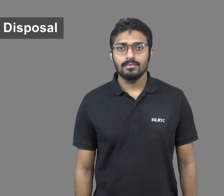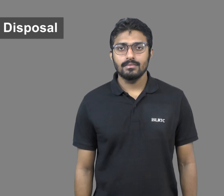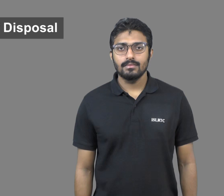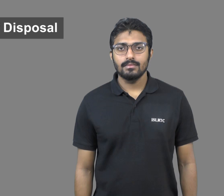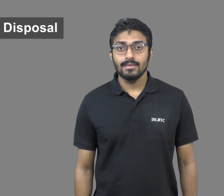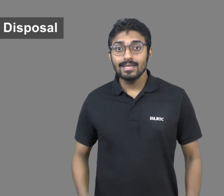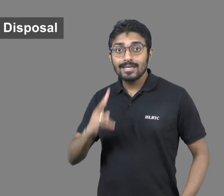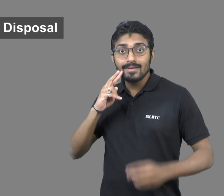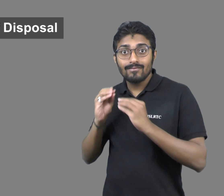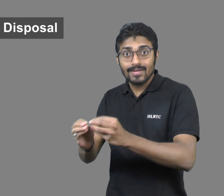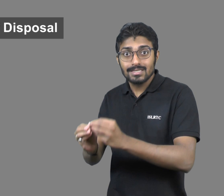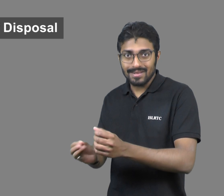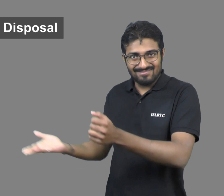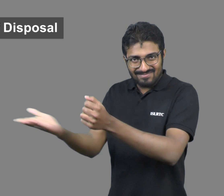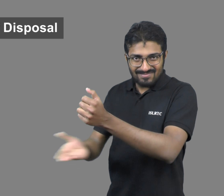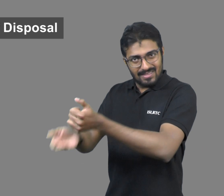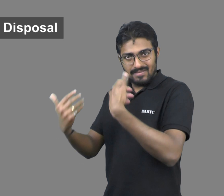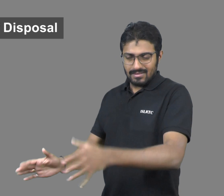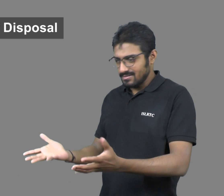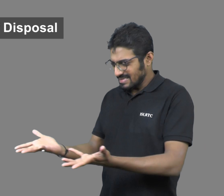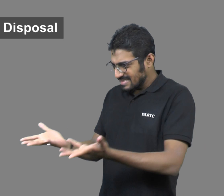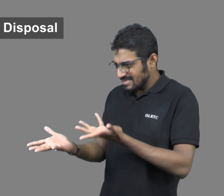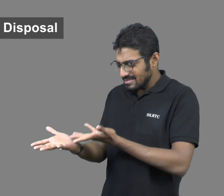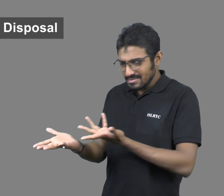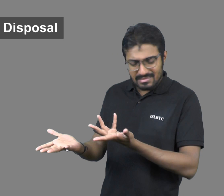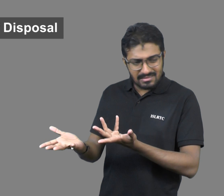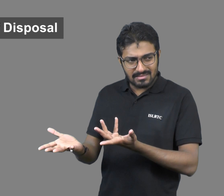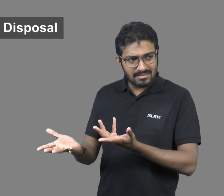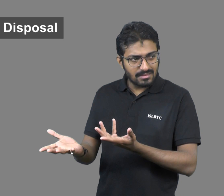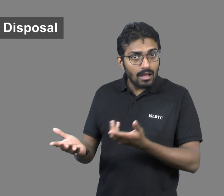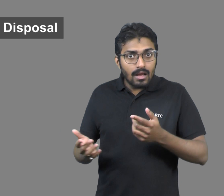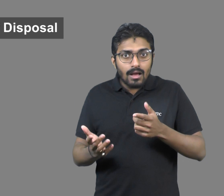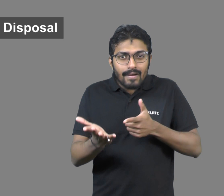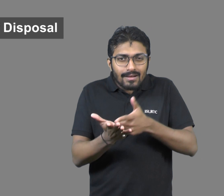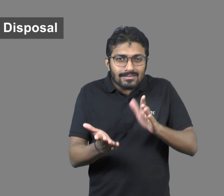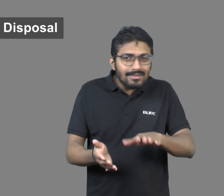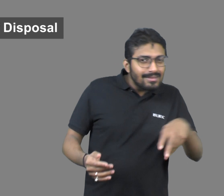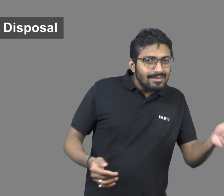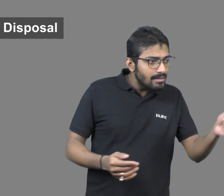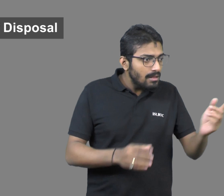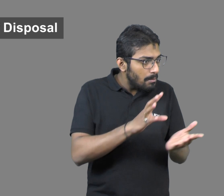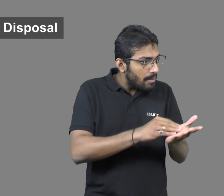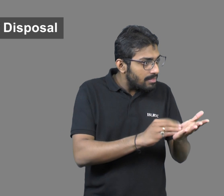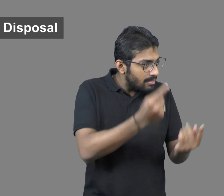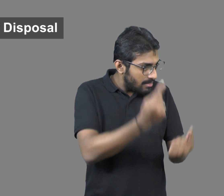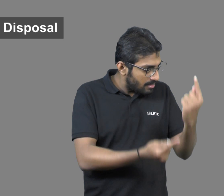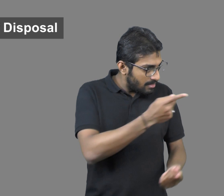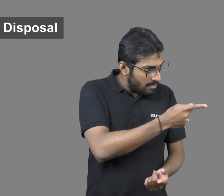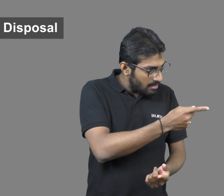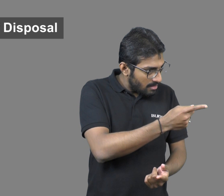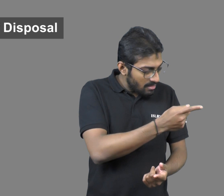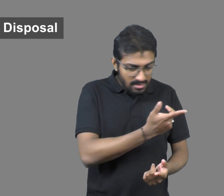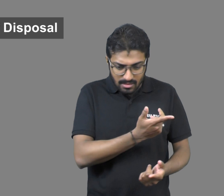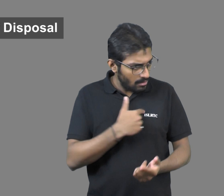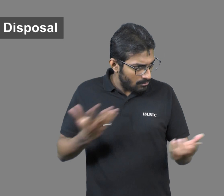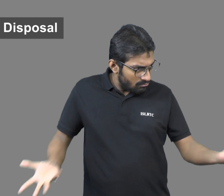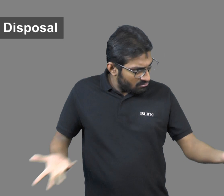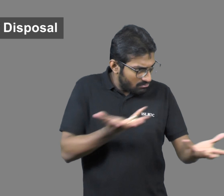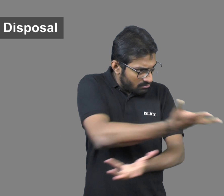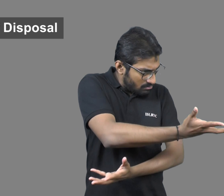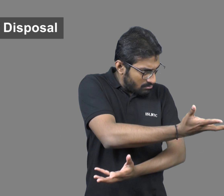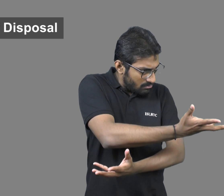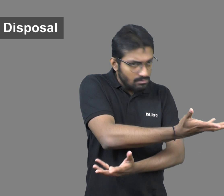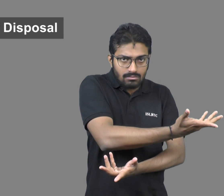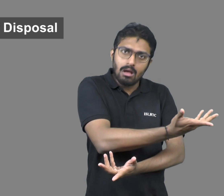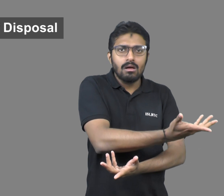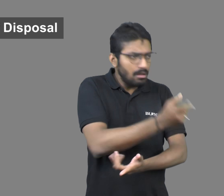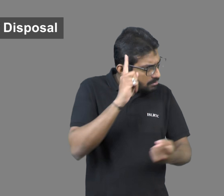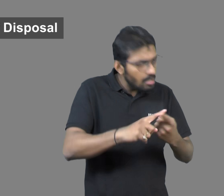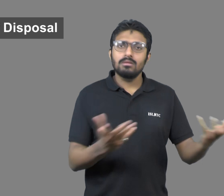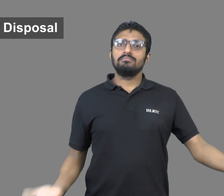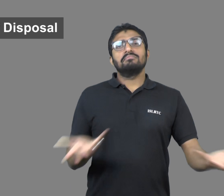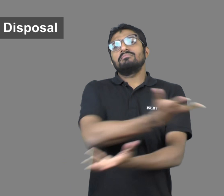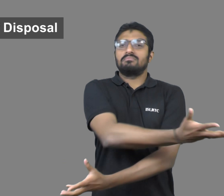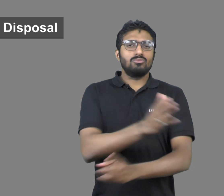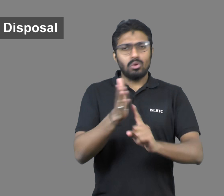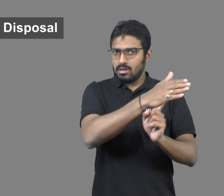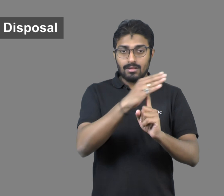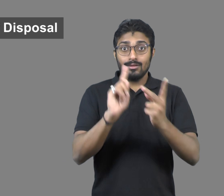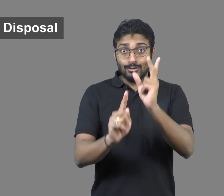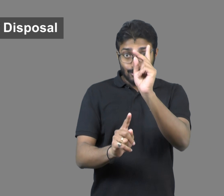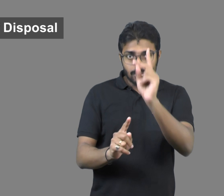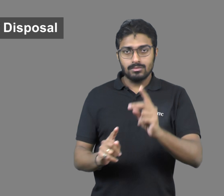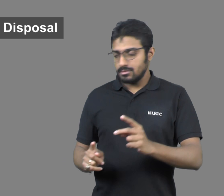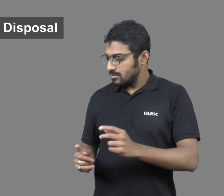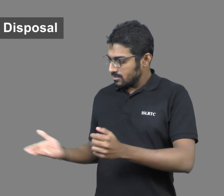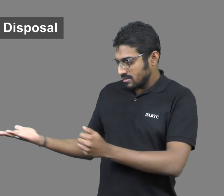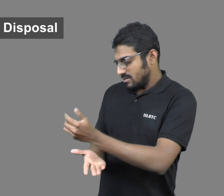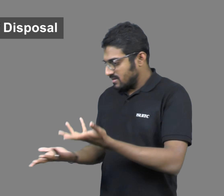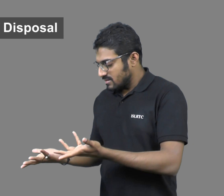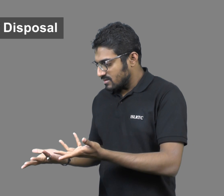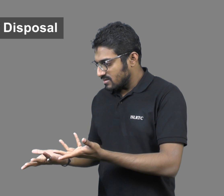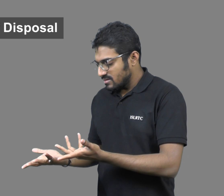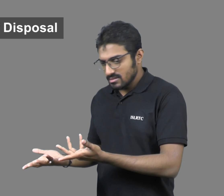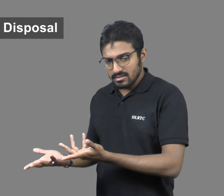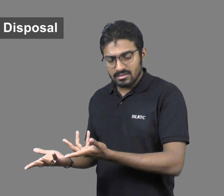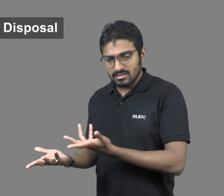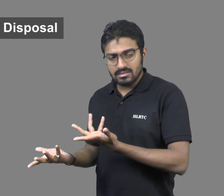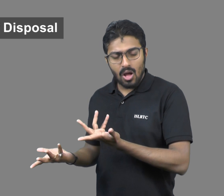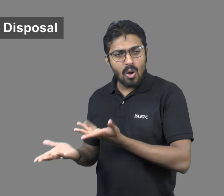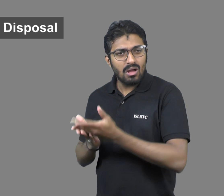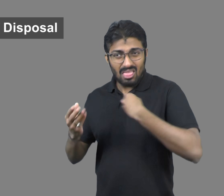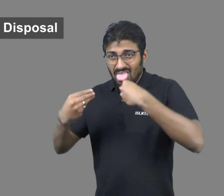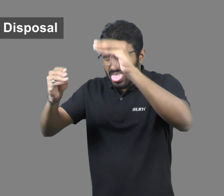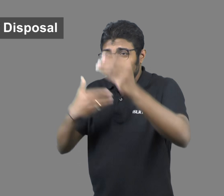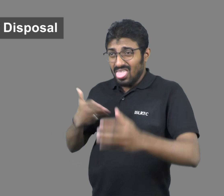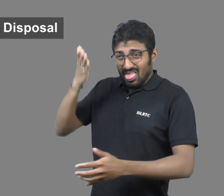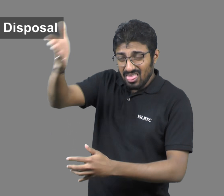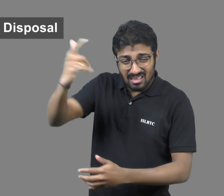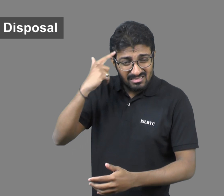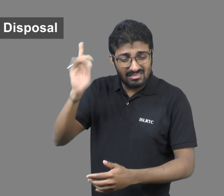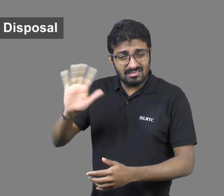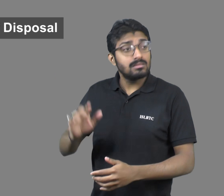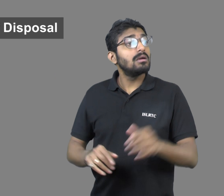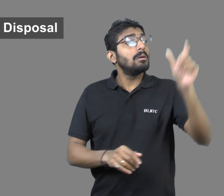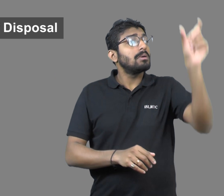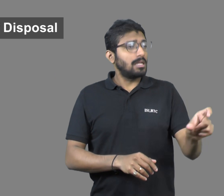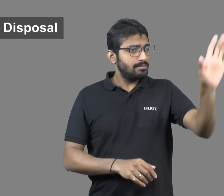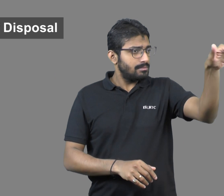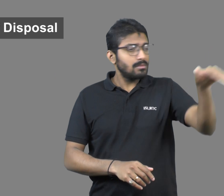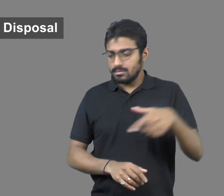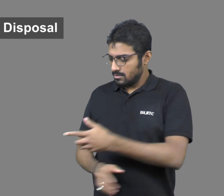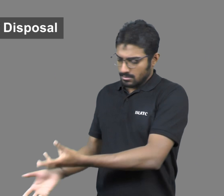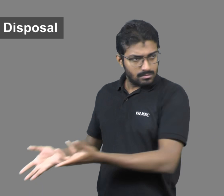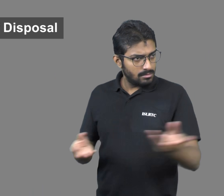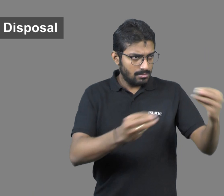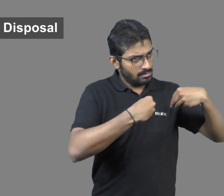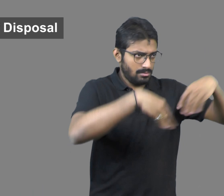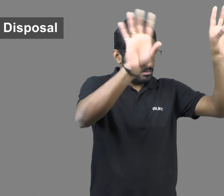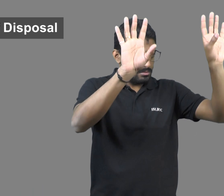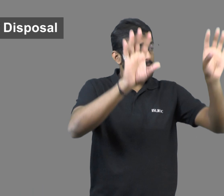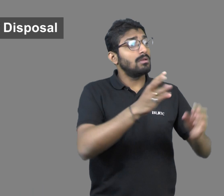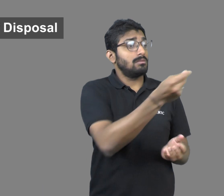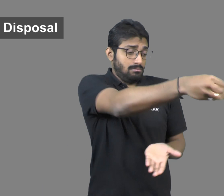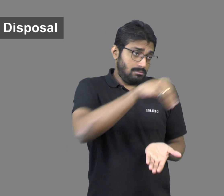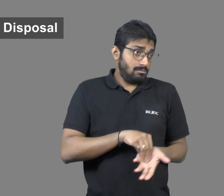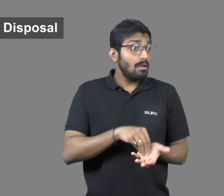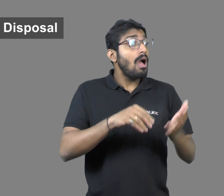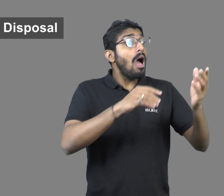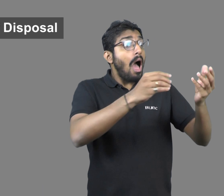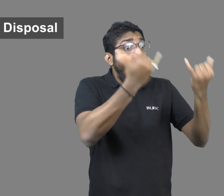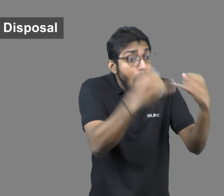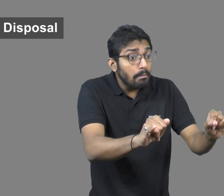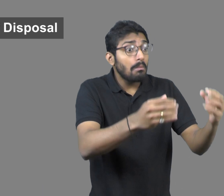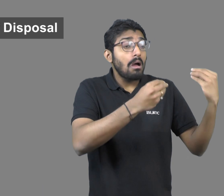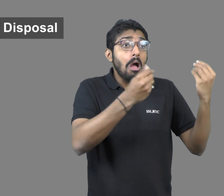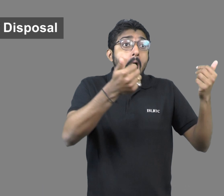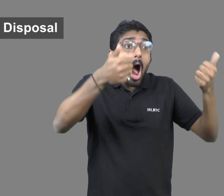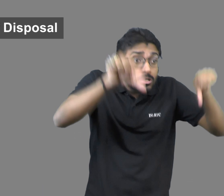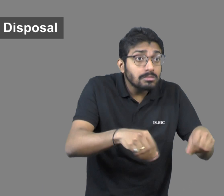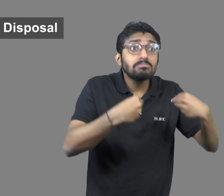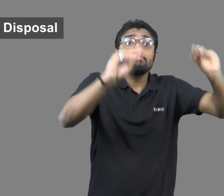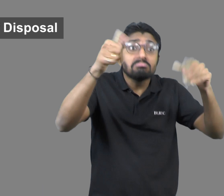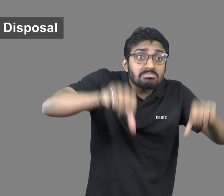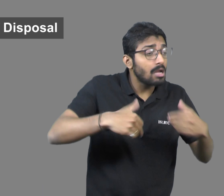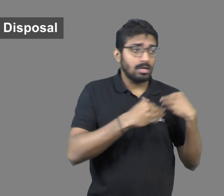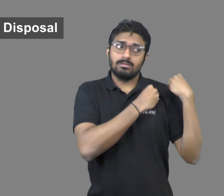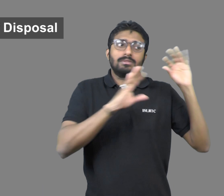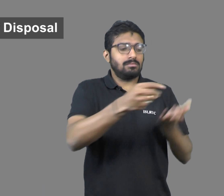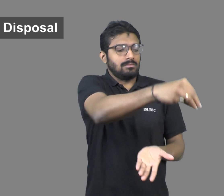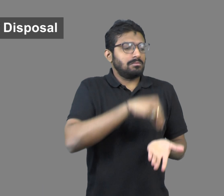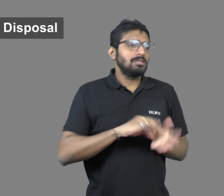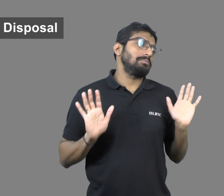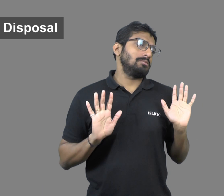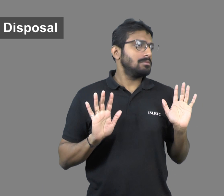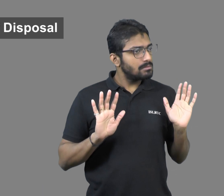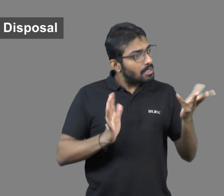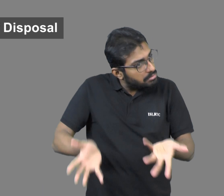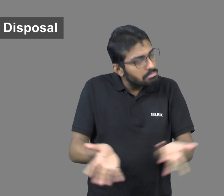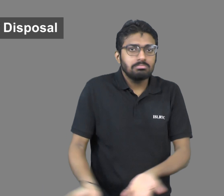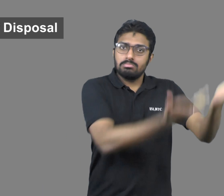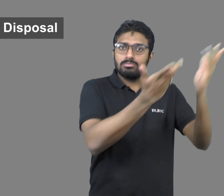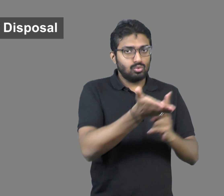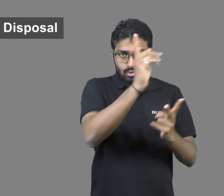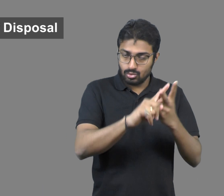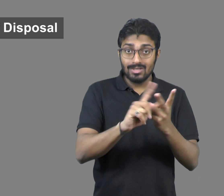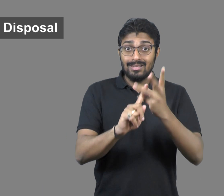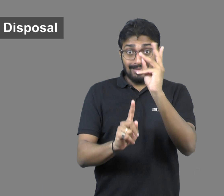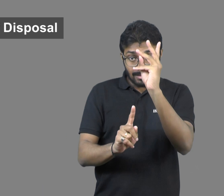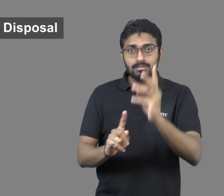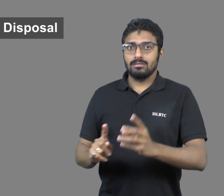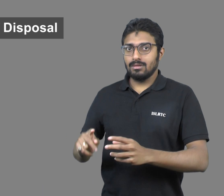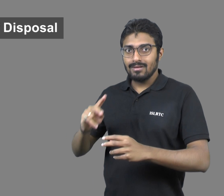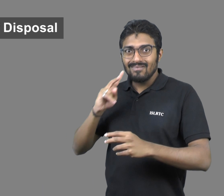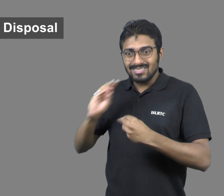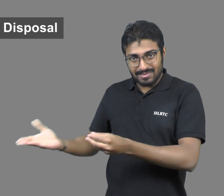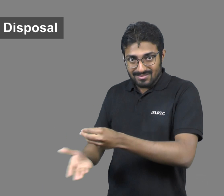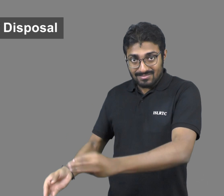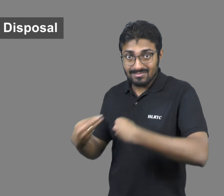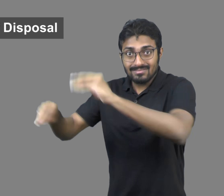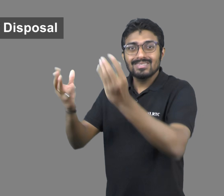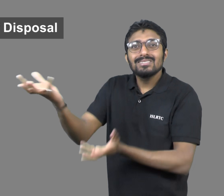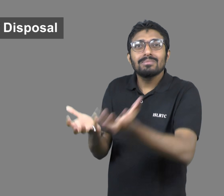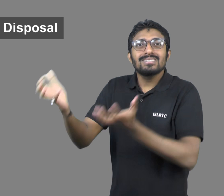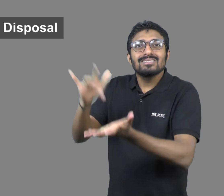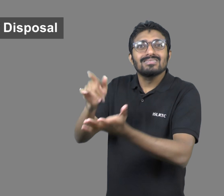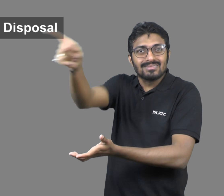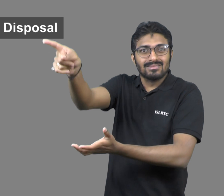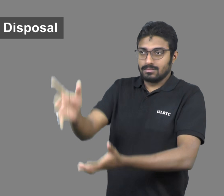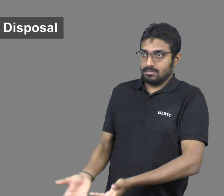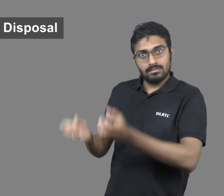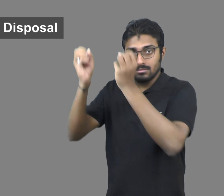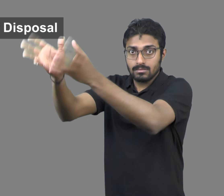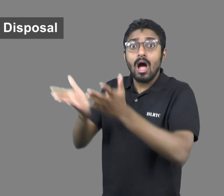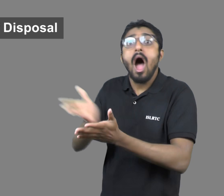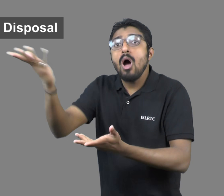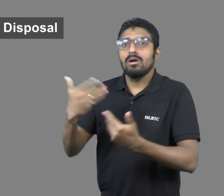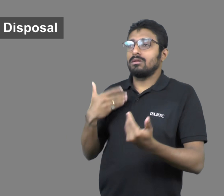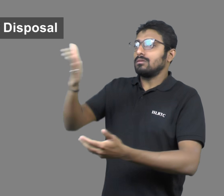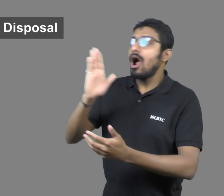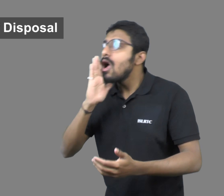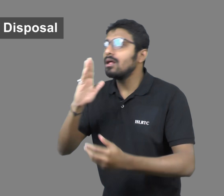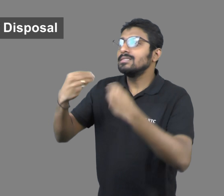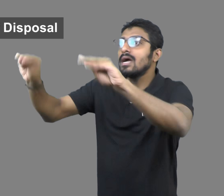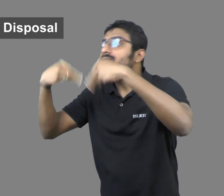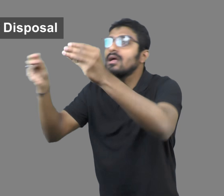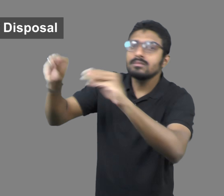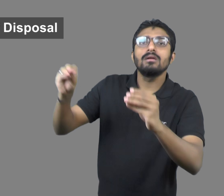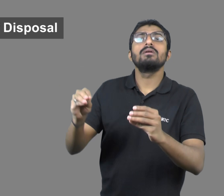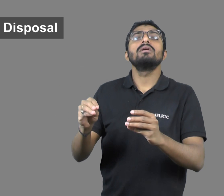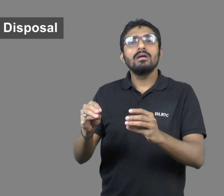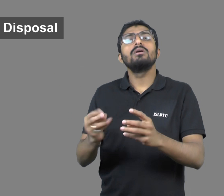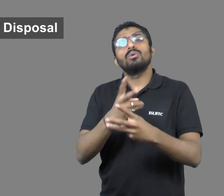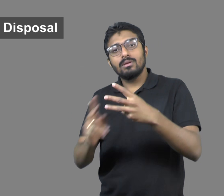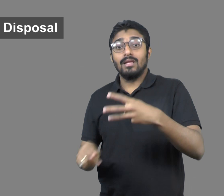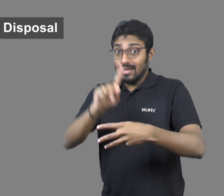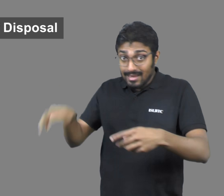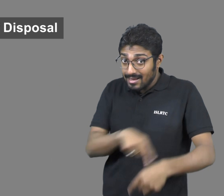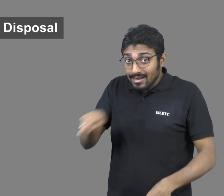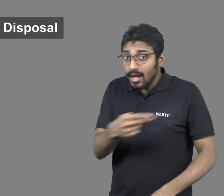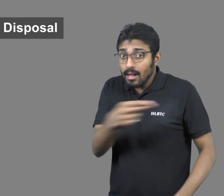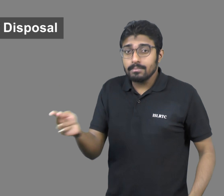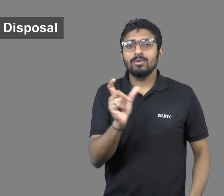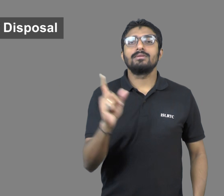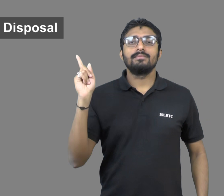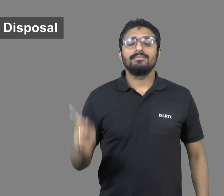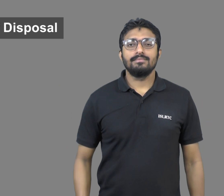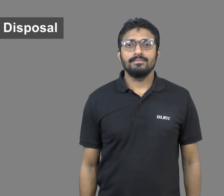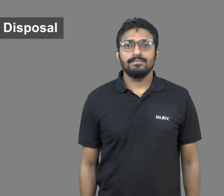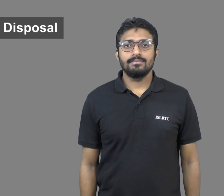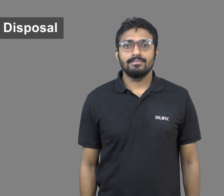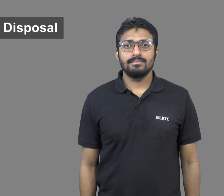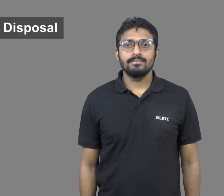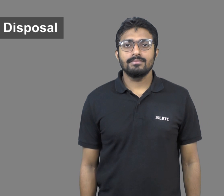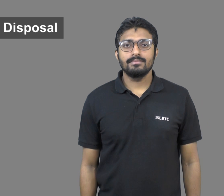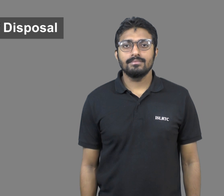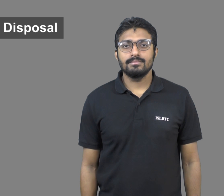Methods of Disposal